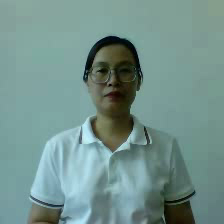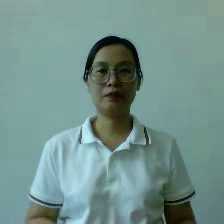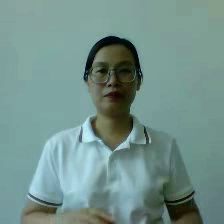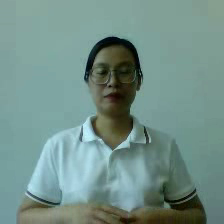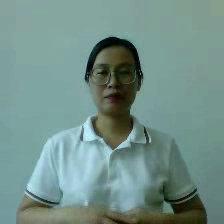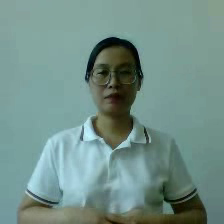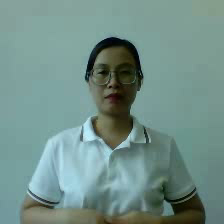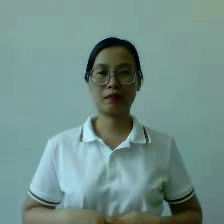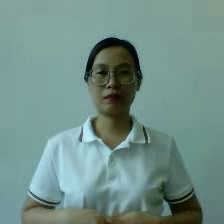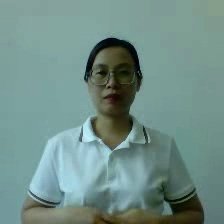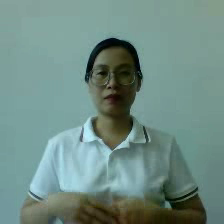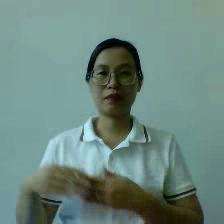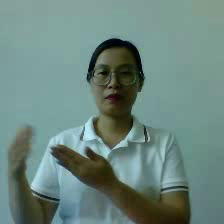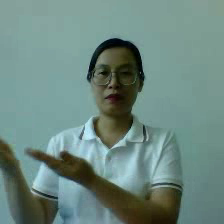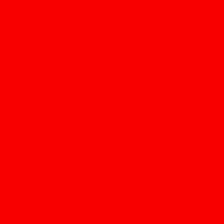Mời vào